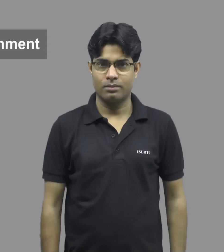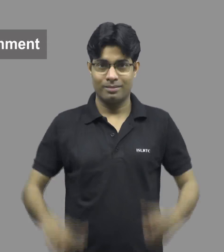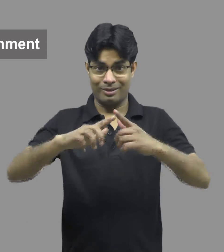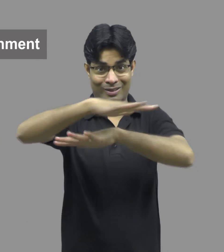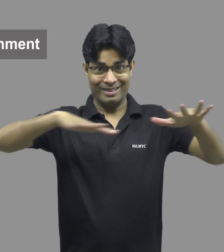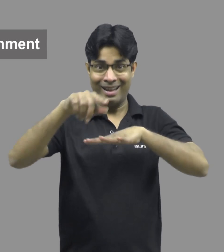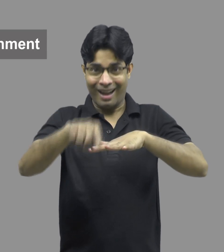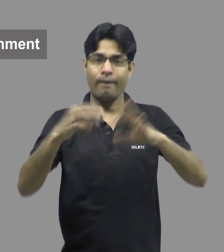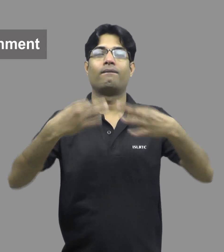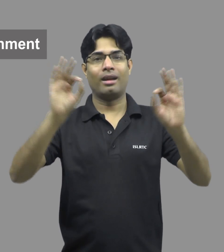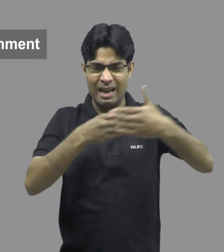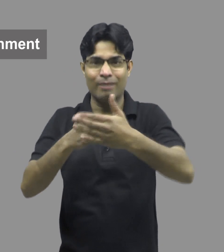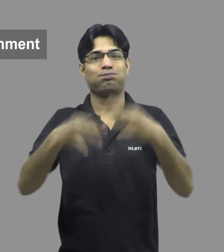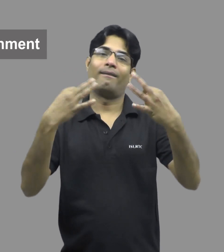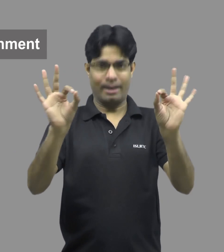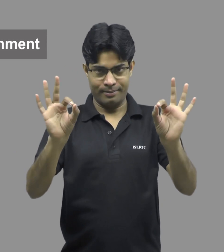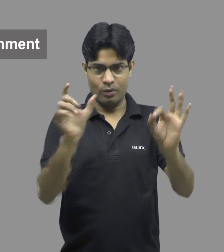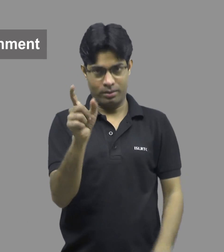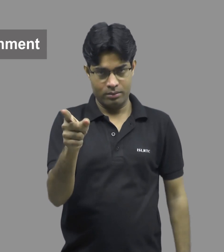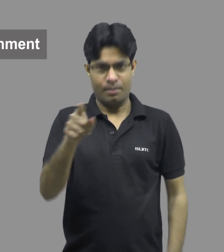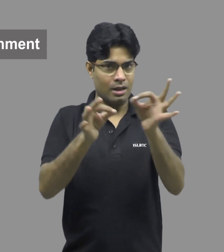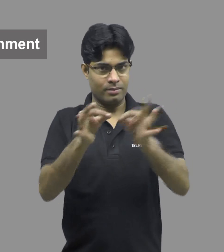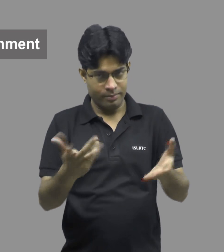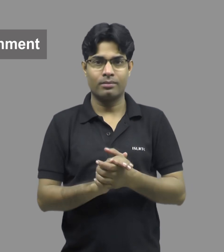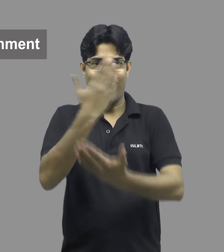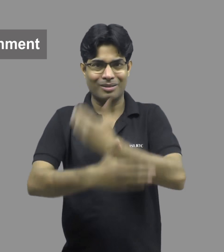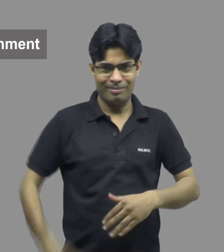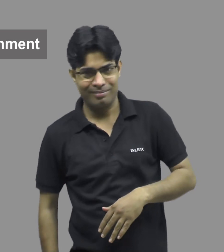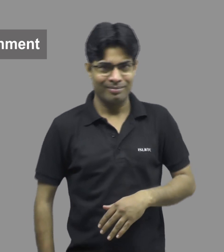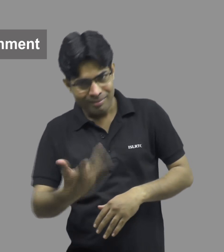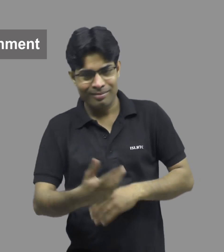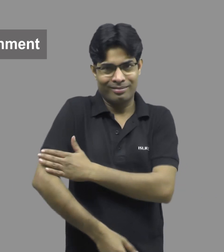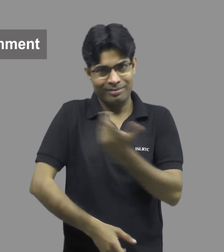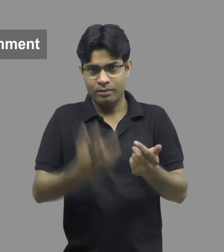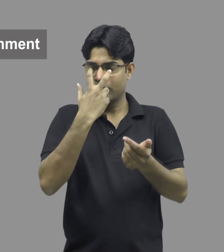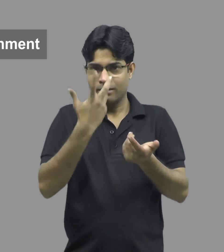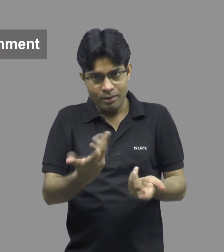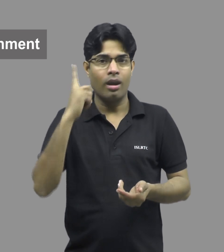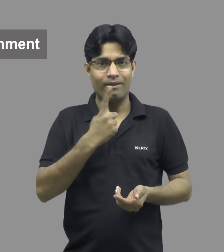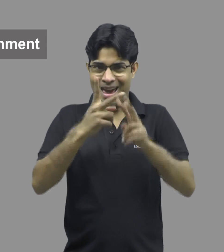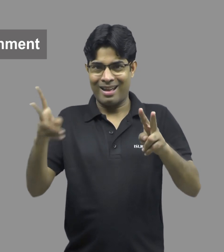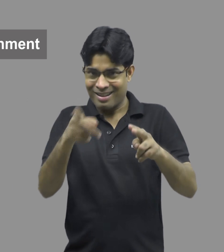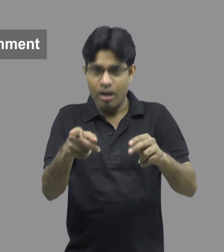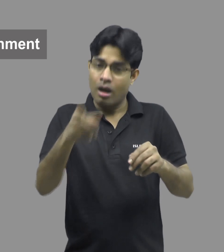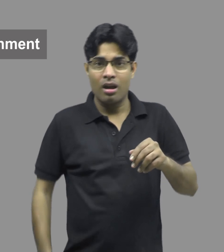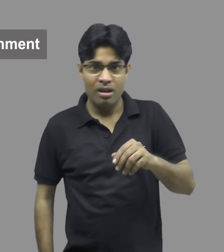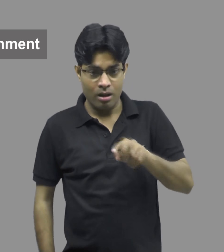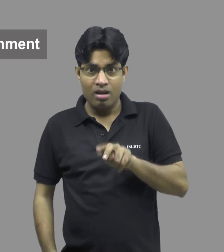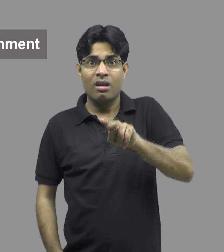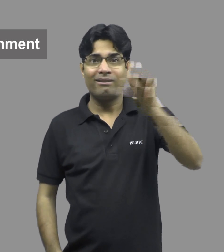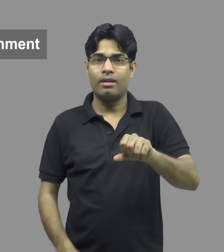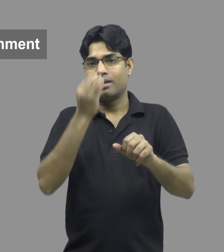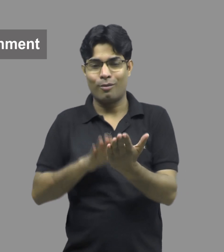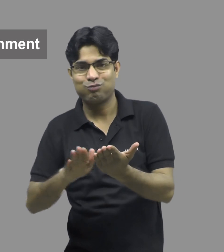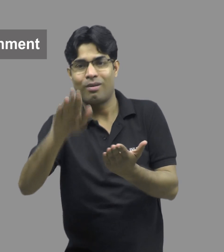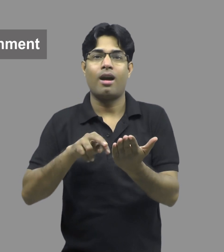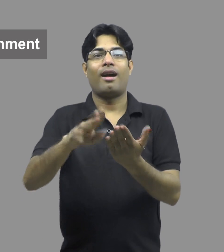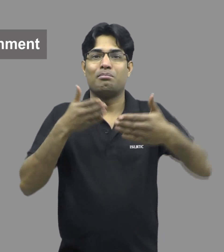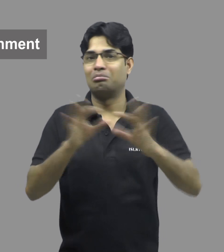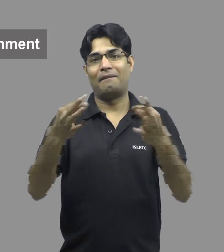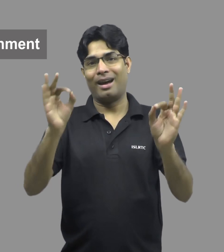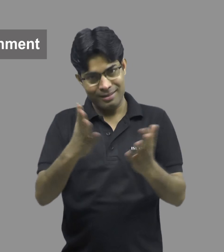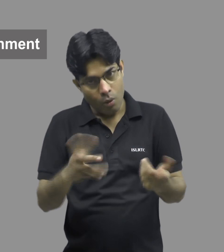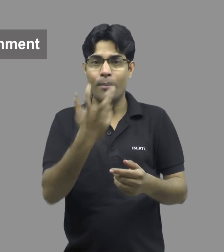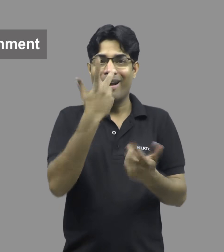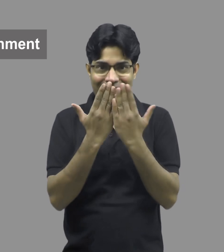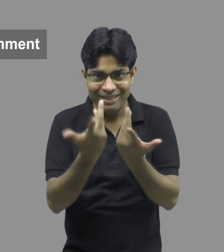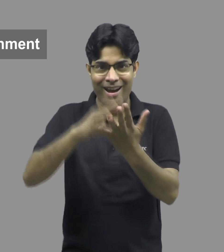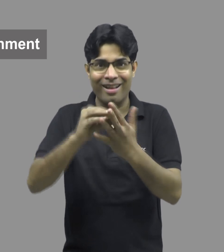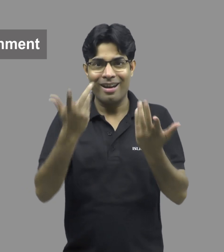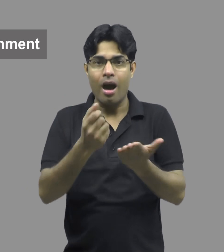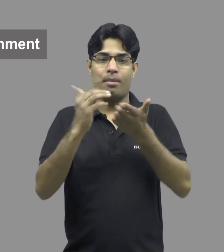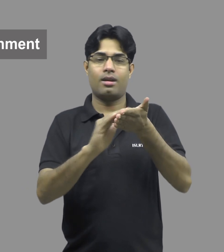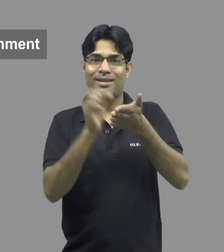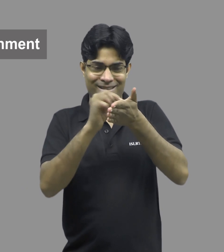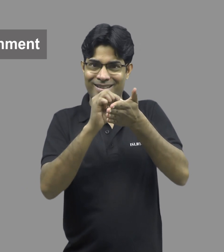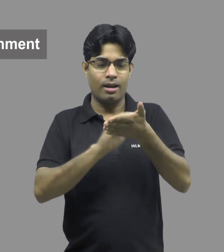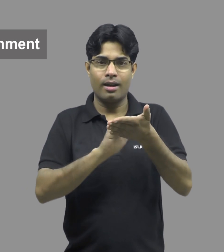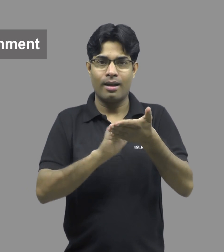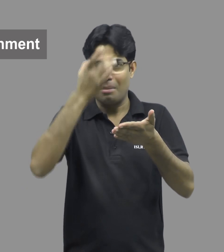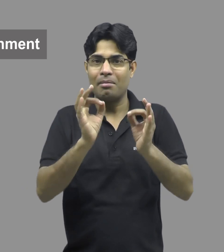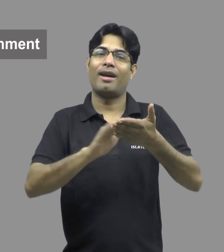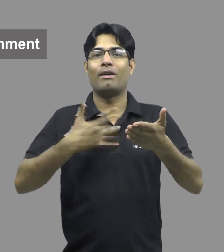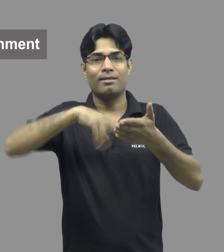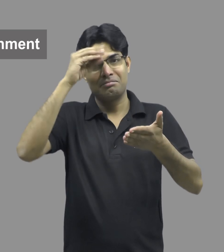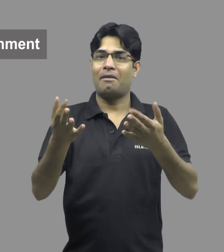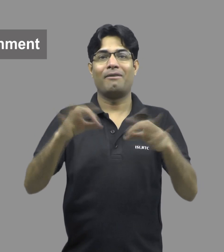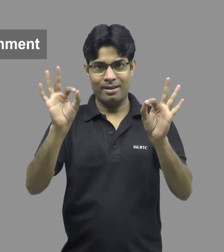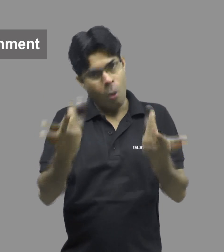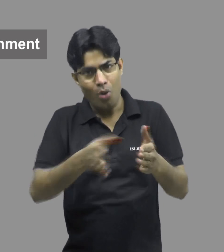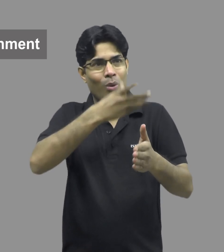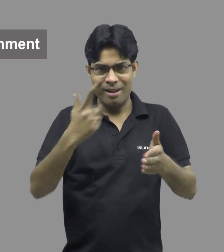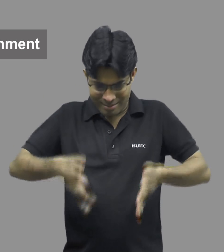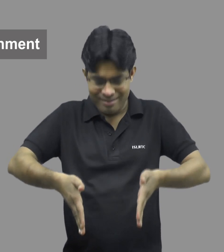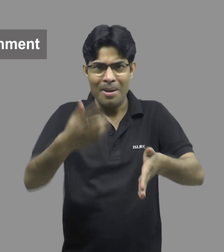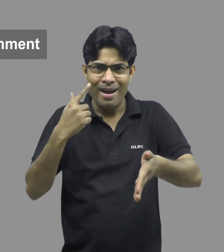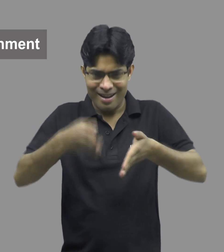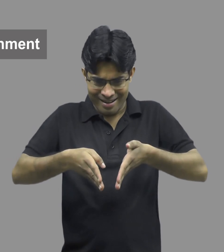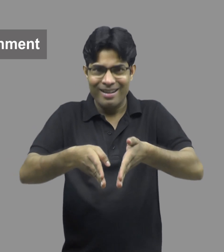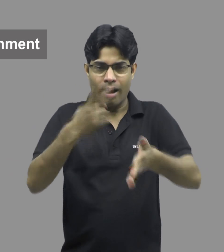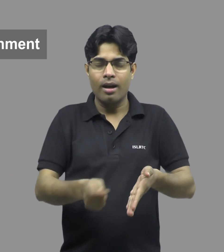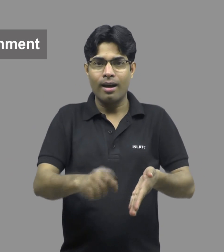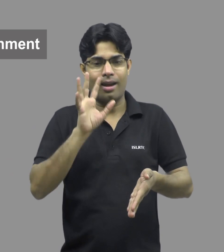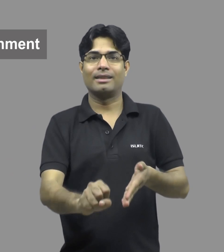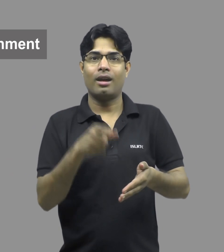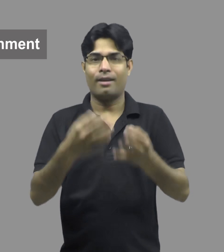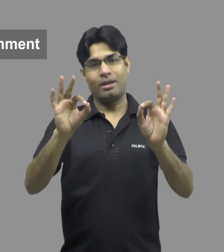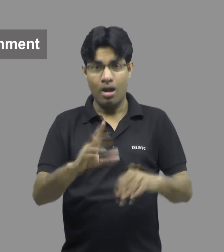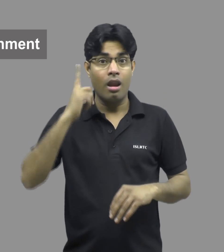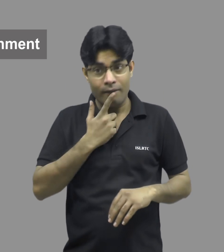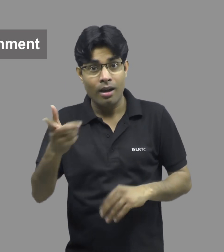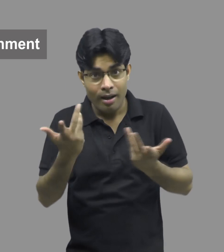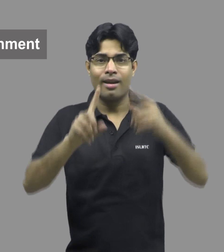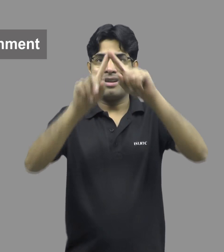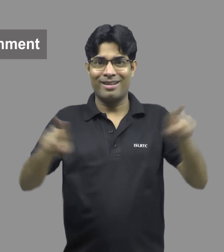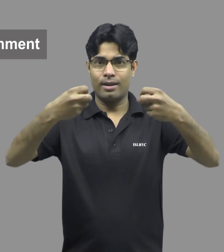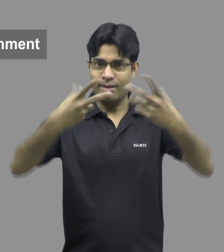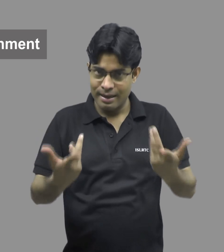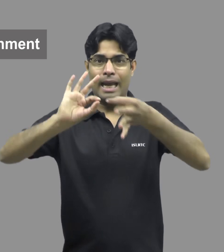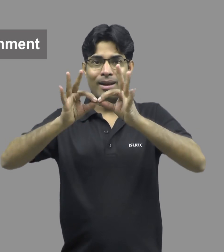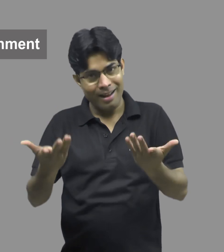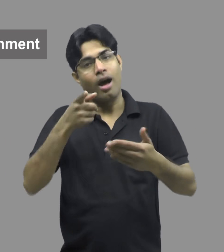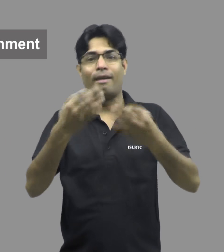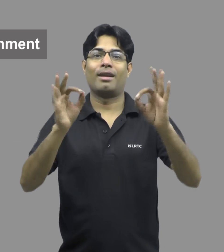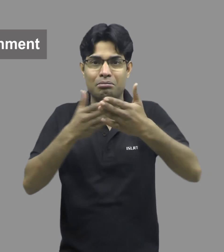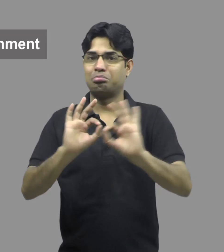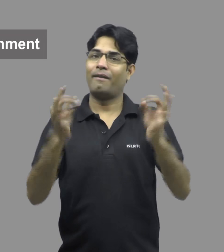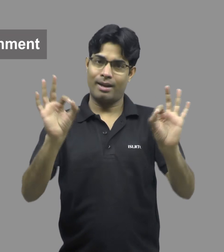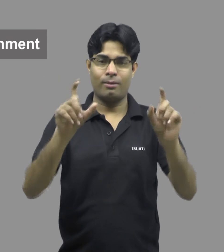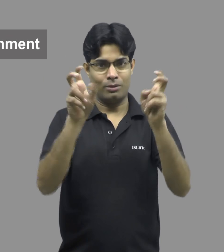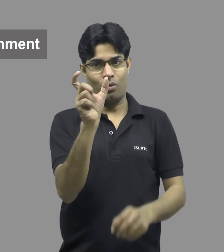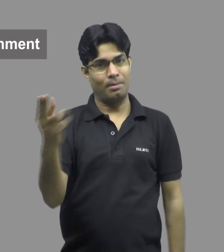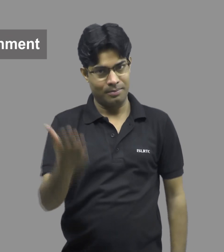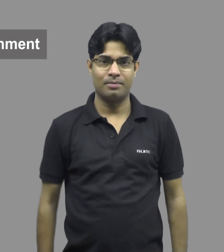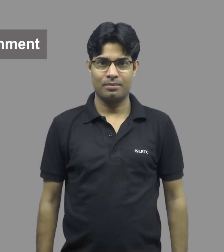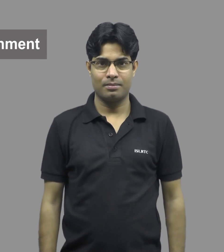Barrier free Environment